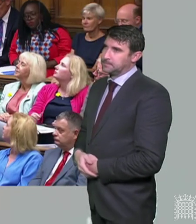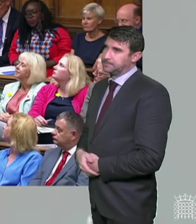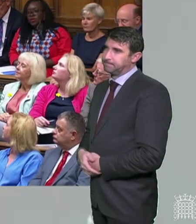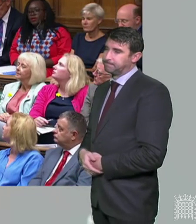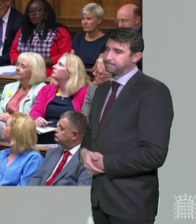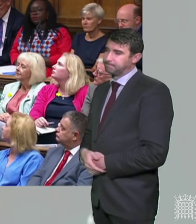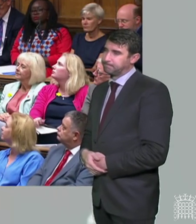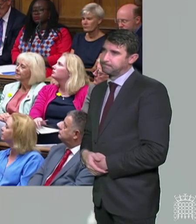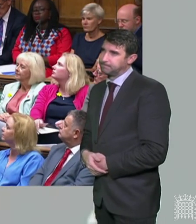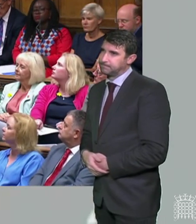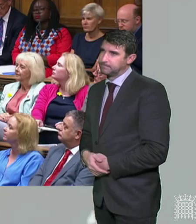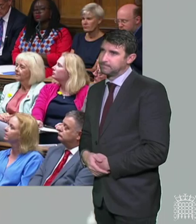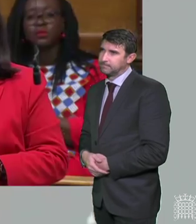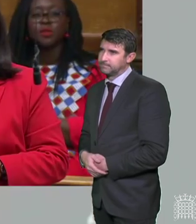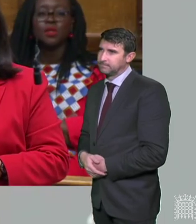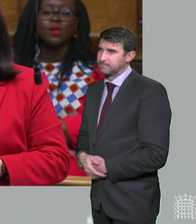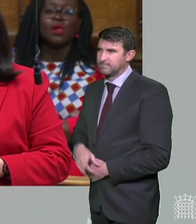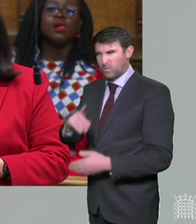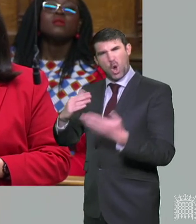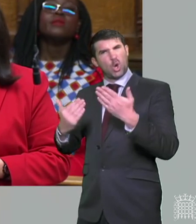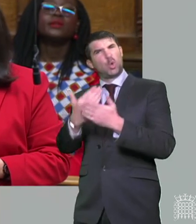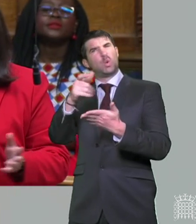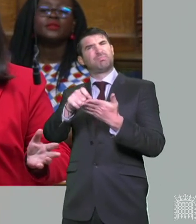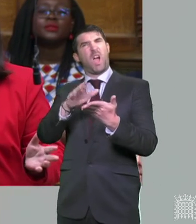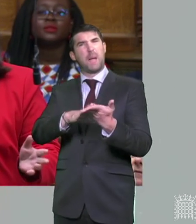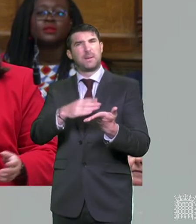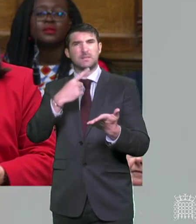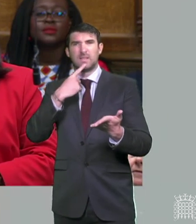The new Prime Minister tells us that she will deliver on the NHS.